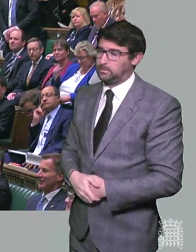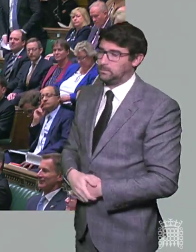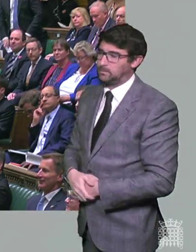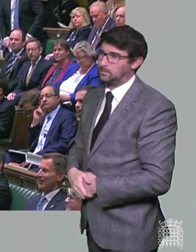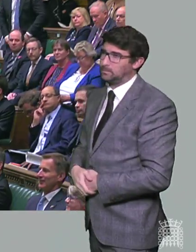I thank Julia and her